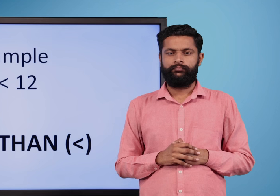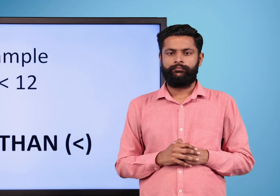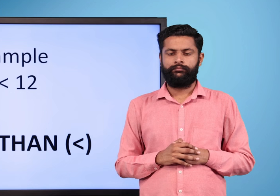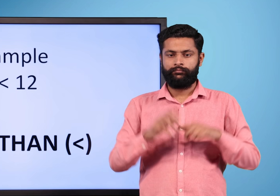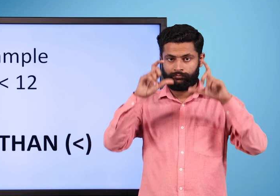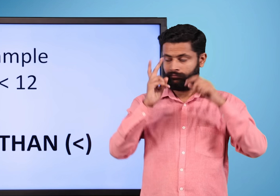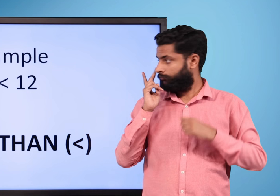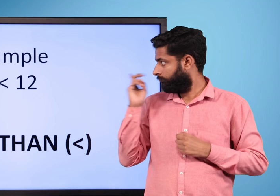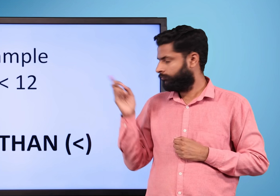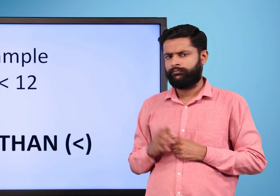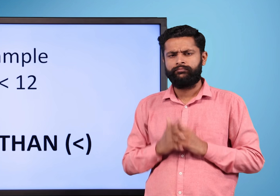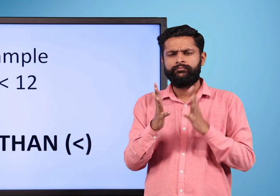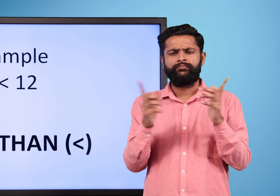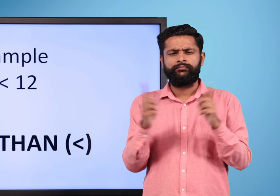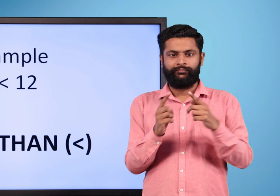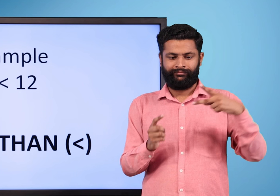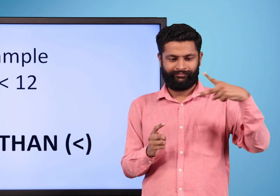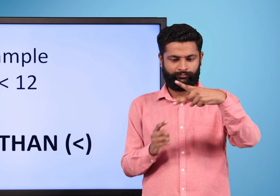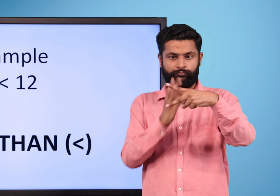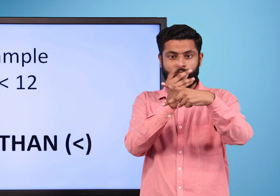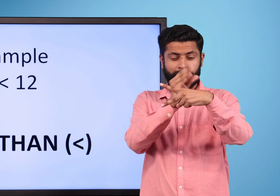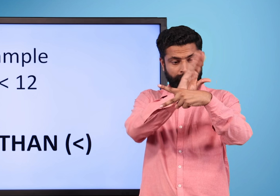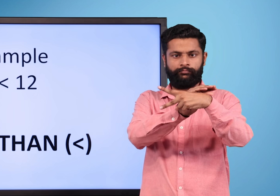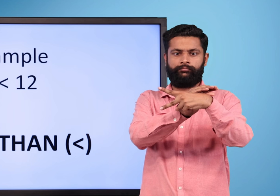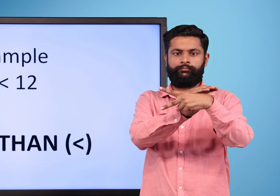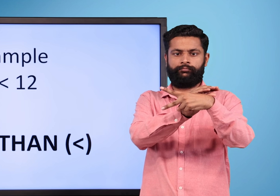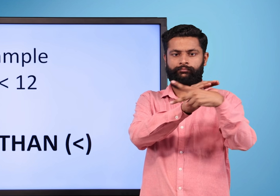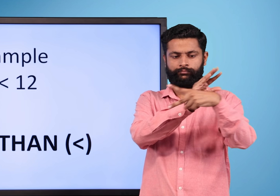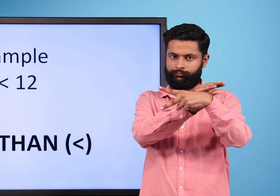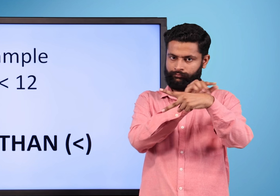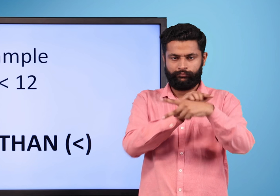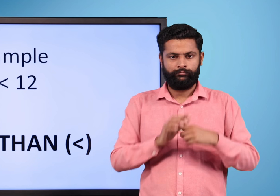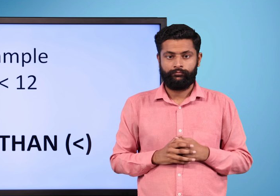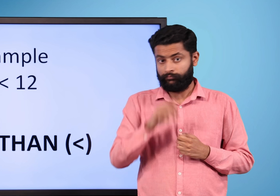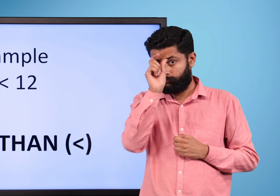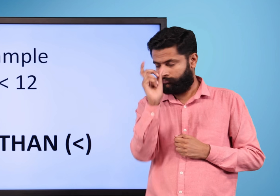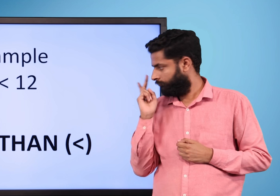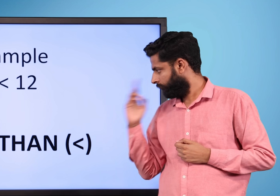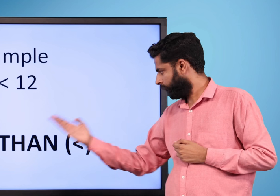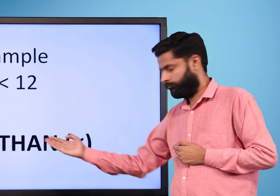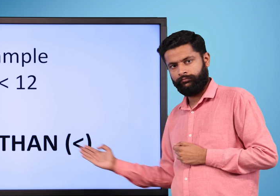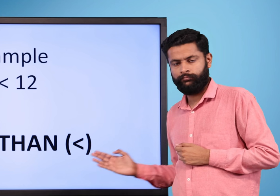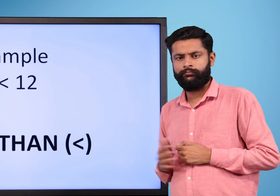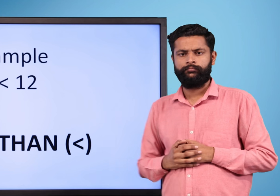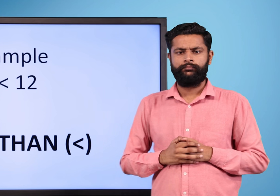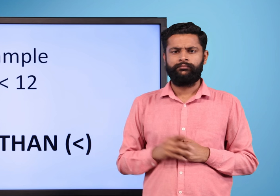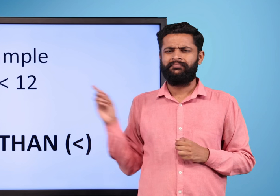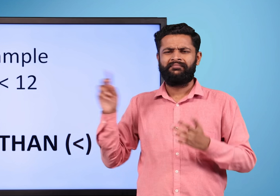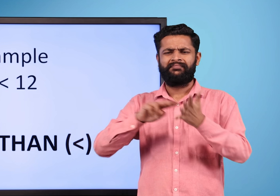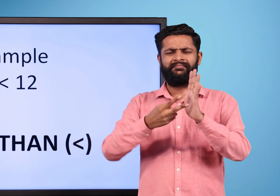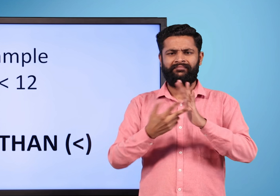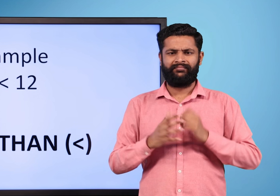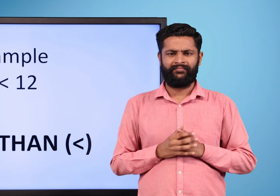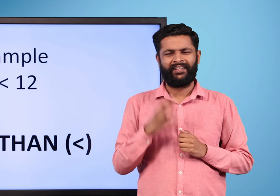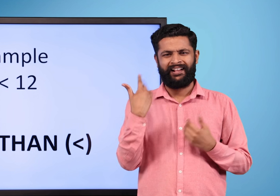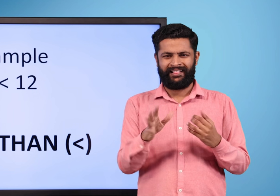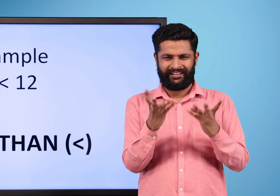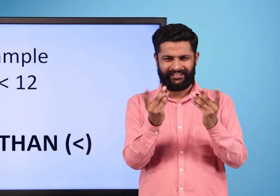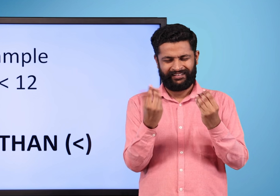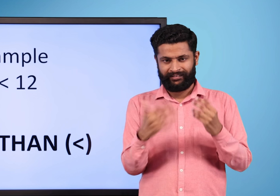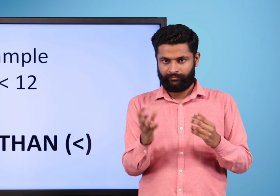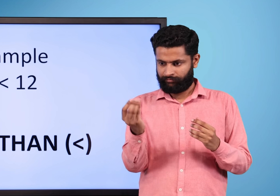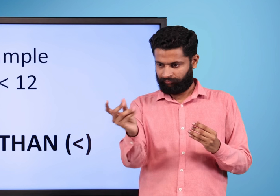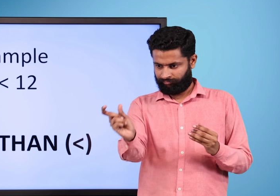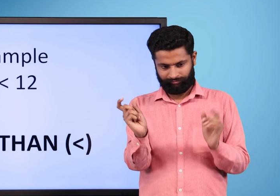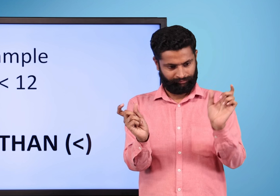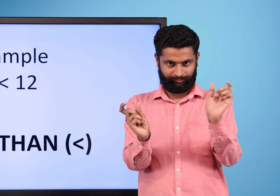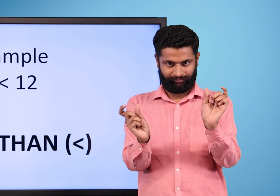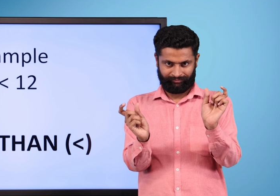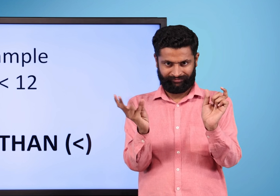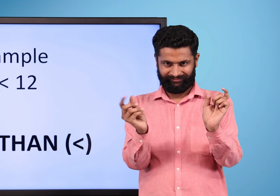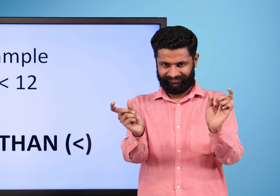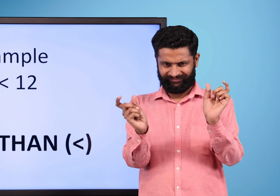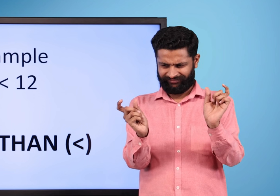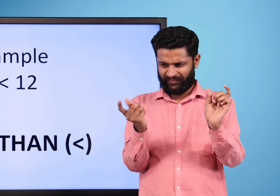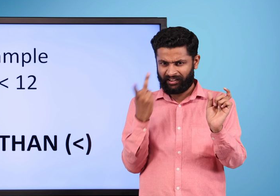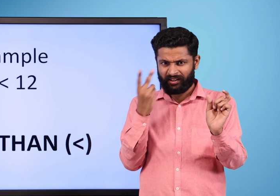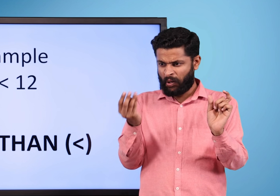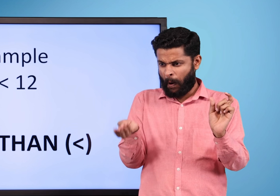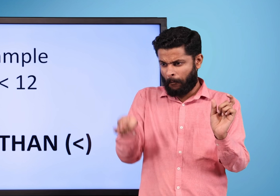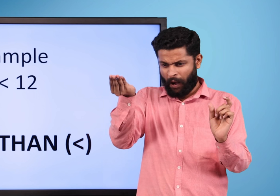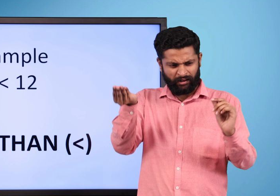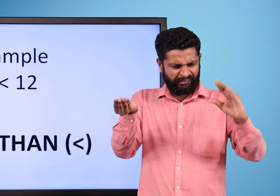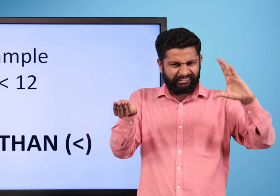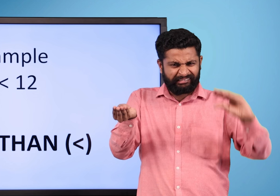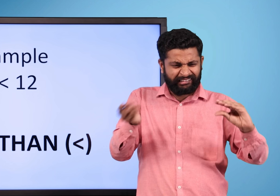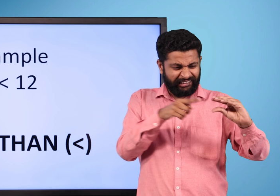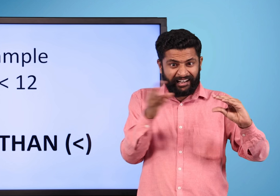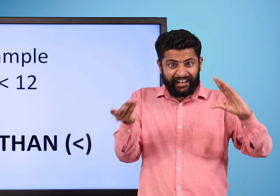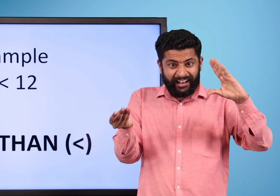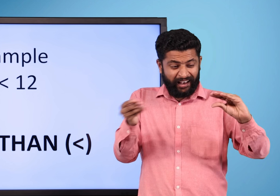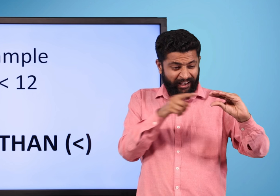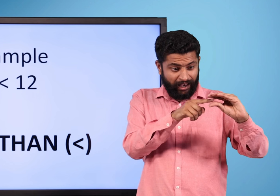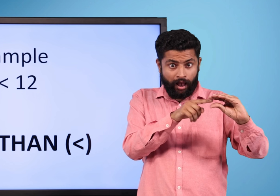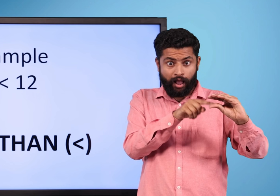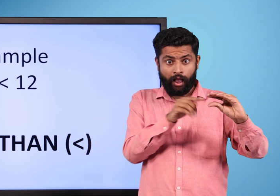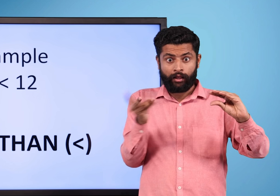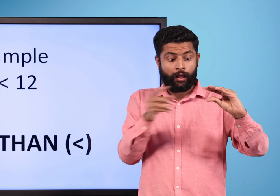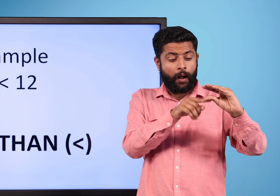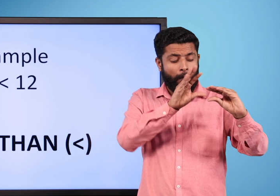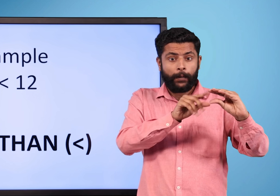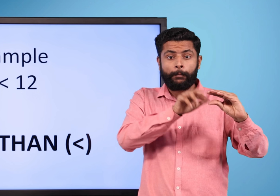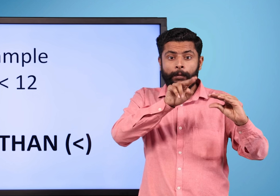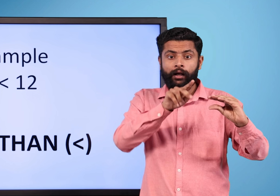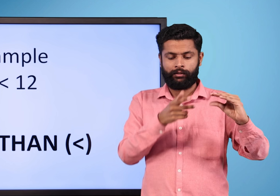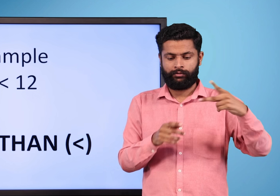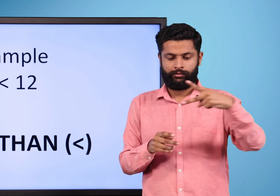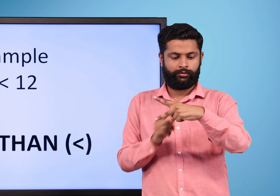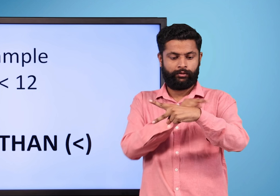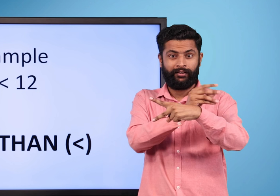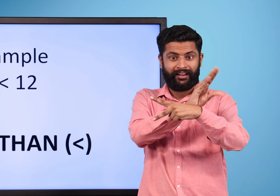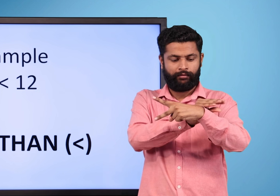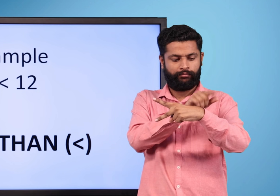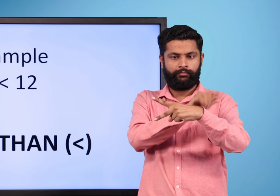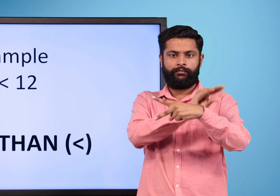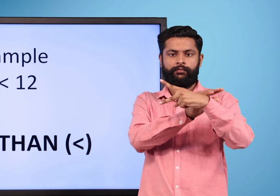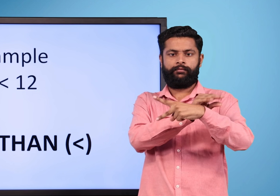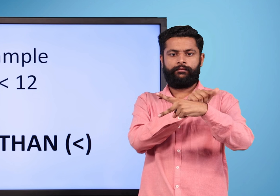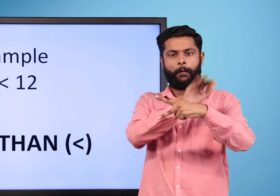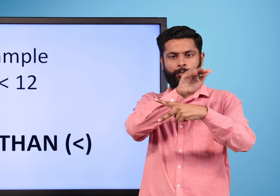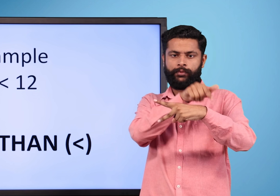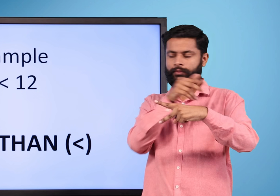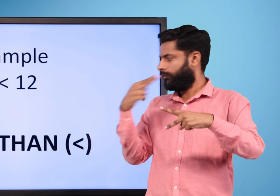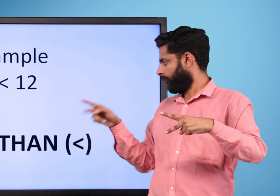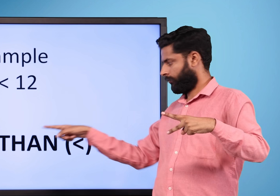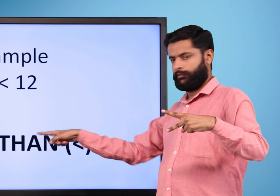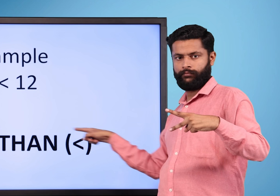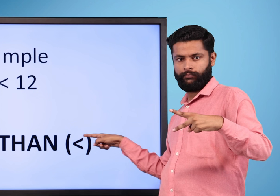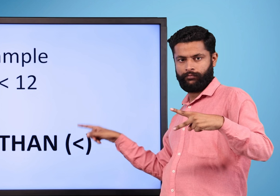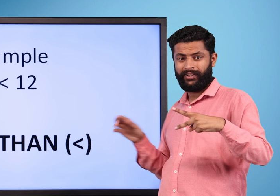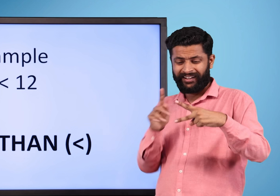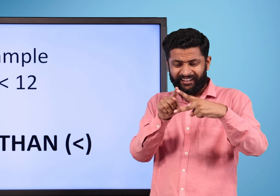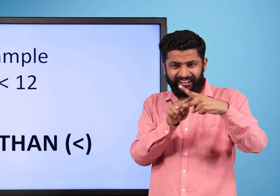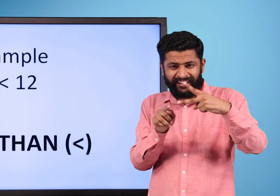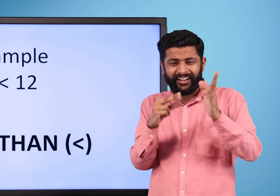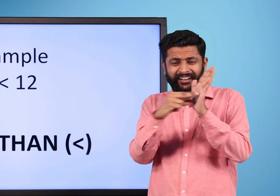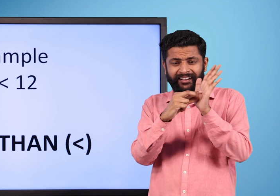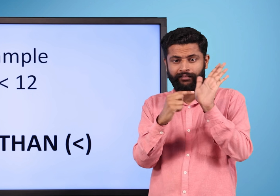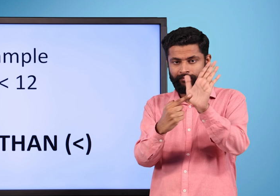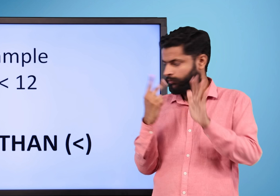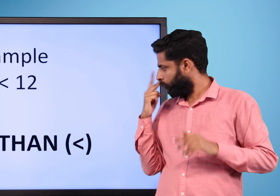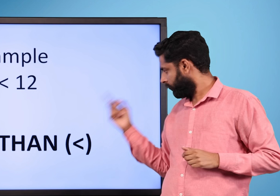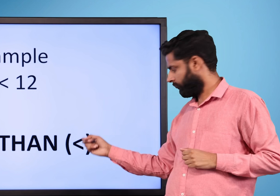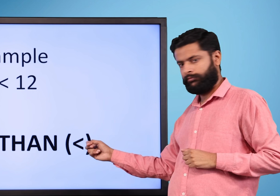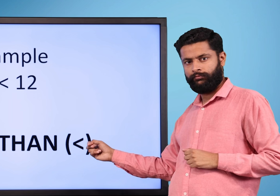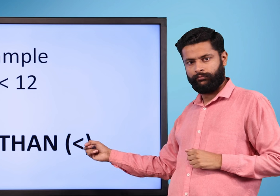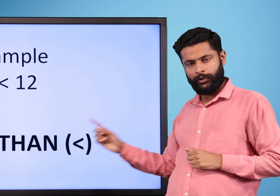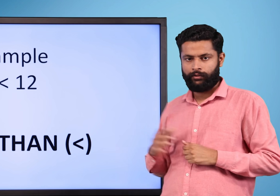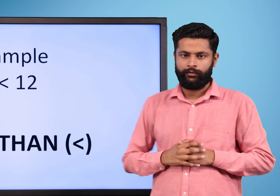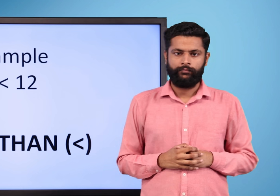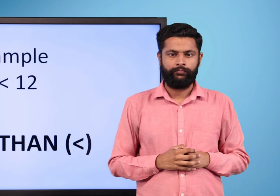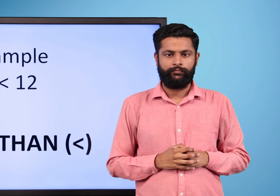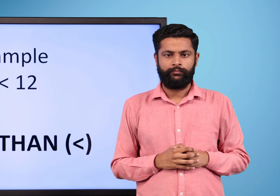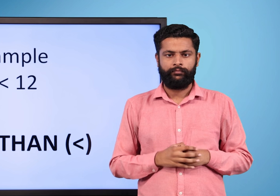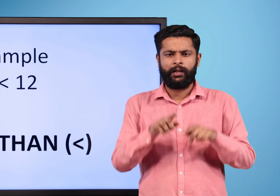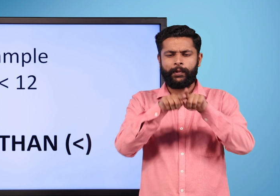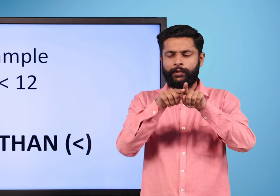Less than (<) This sign means less than. When we look at two numbers, we can say that one number is less than the other. It is depicted by the symbol < in which the number before the symbol is the lesser number.